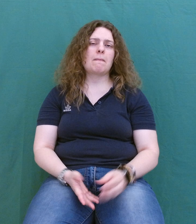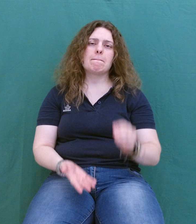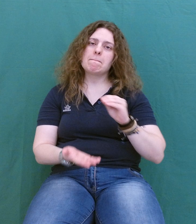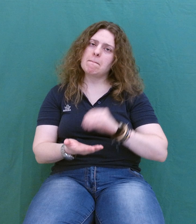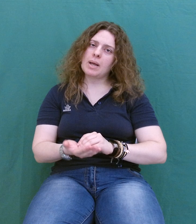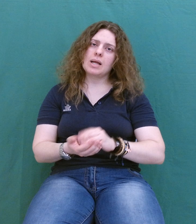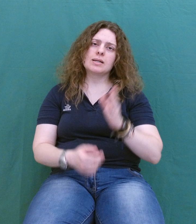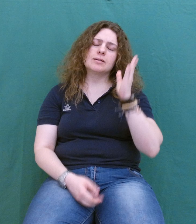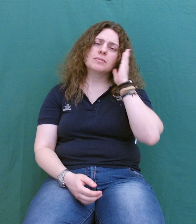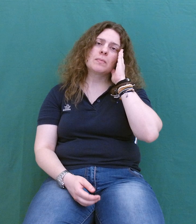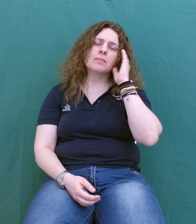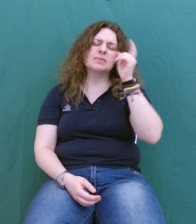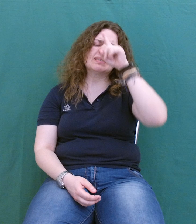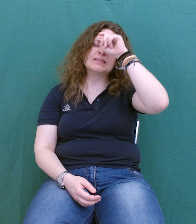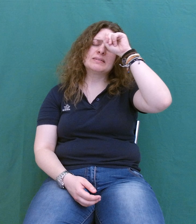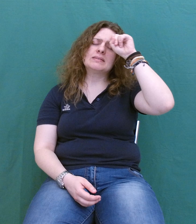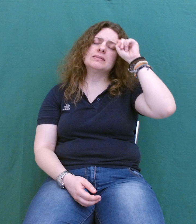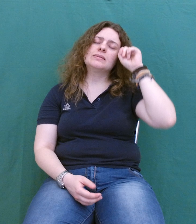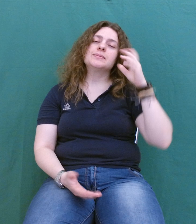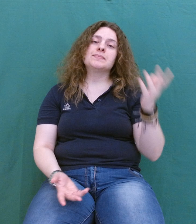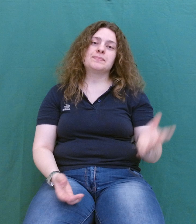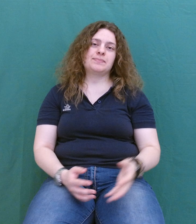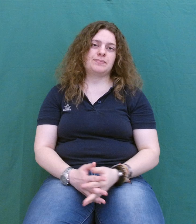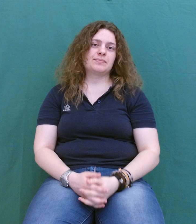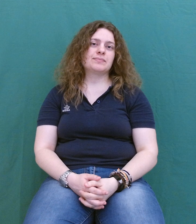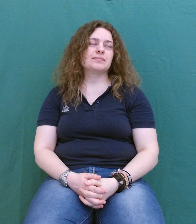ΠΑΛΙ ΚΟΙΜΑΜΑΙ ΔΥΣΚΟΛΟ